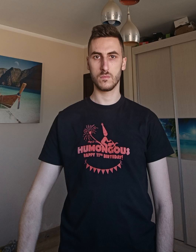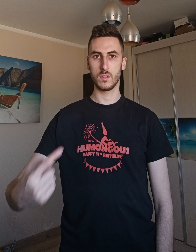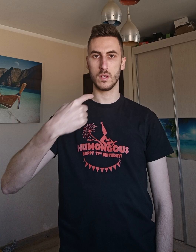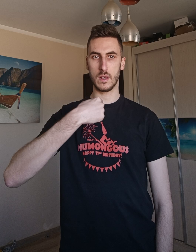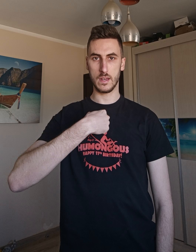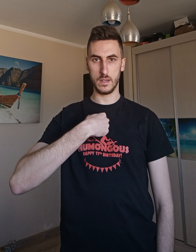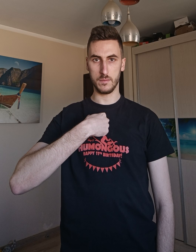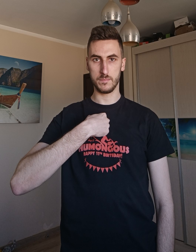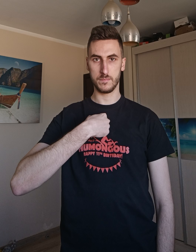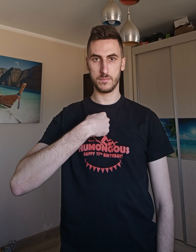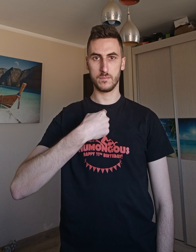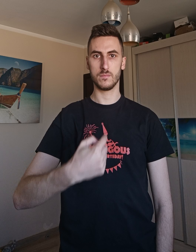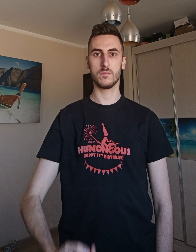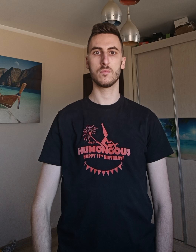אני